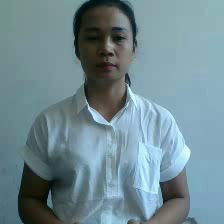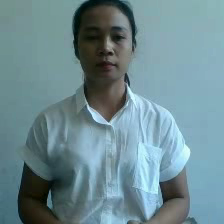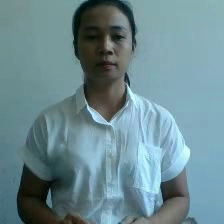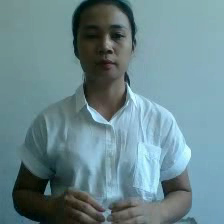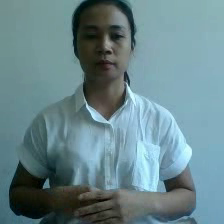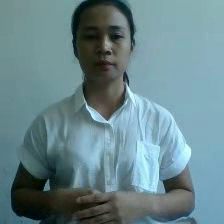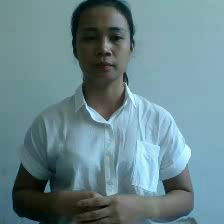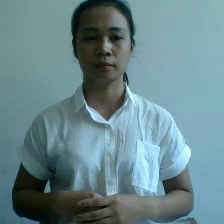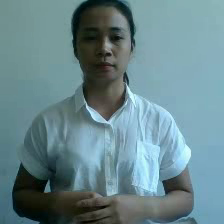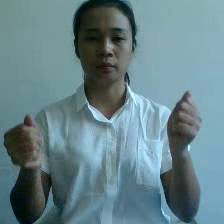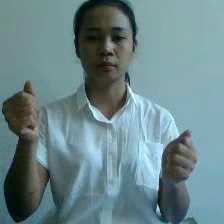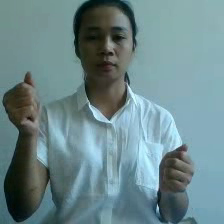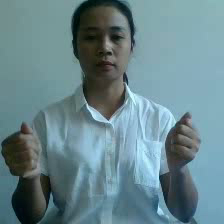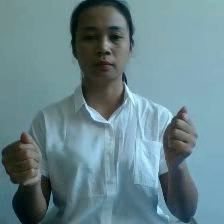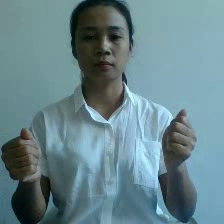Ô tô